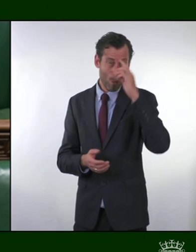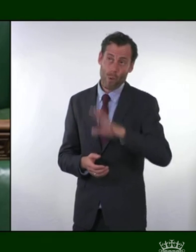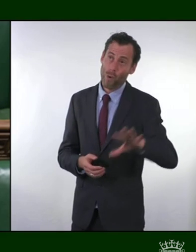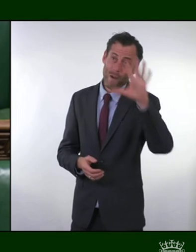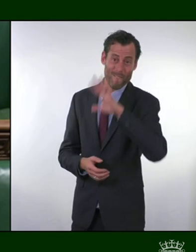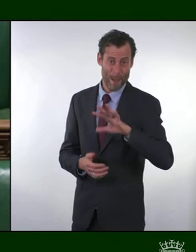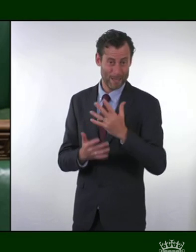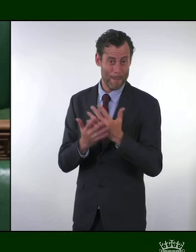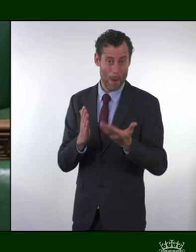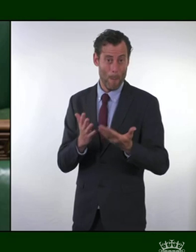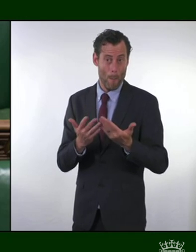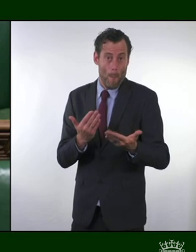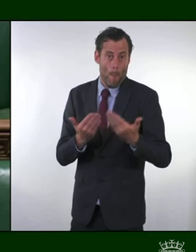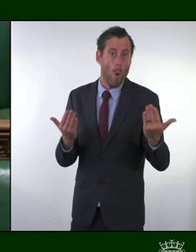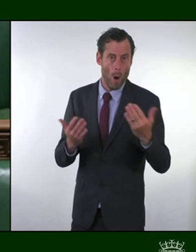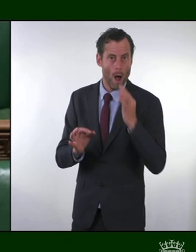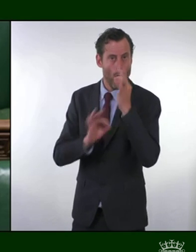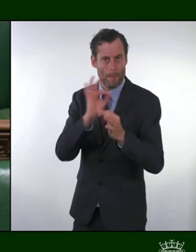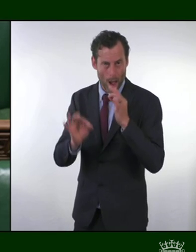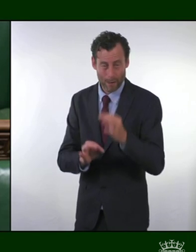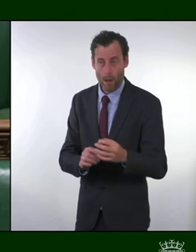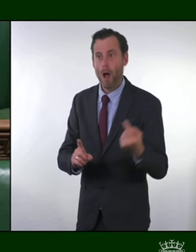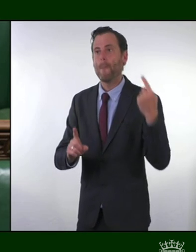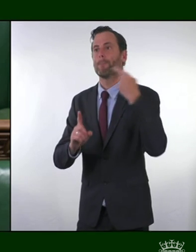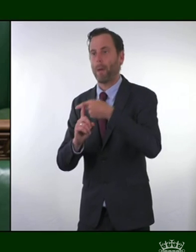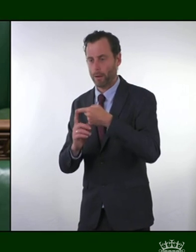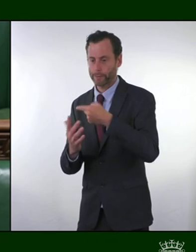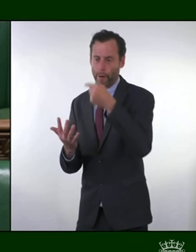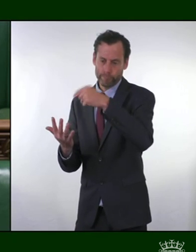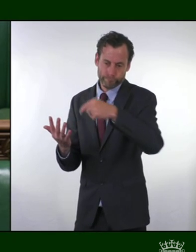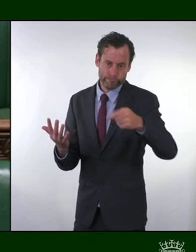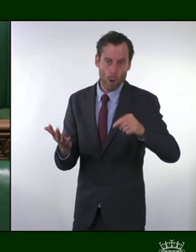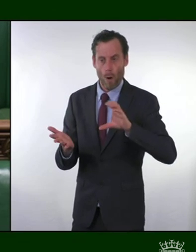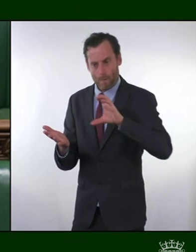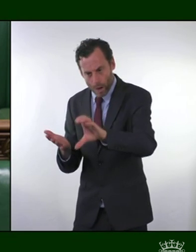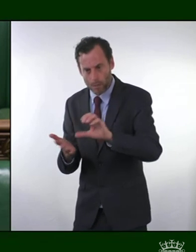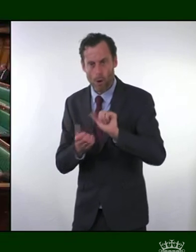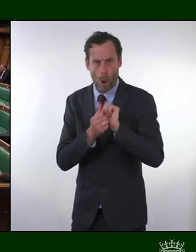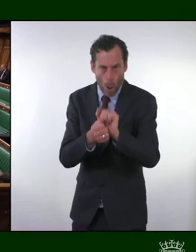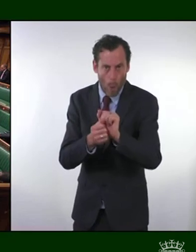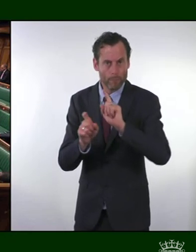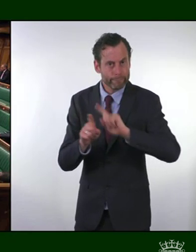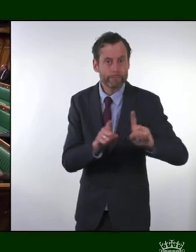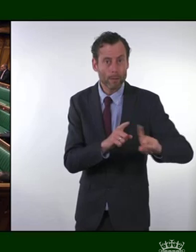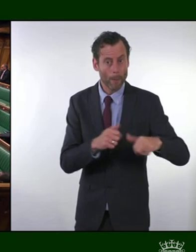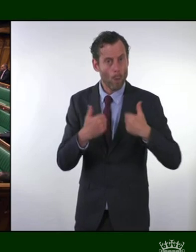That is in addition to the panoply of other loans and grants we have made.